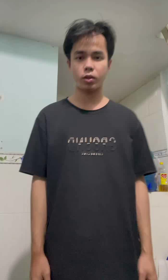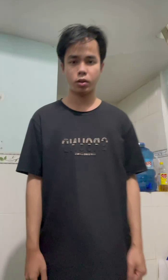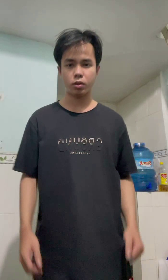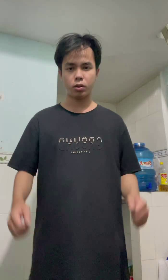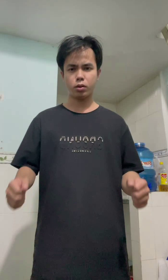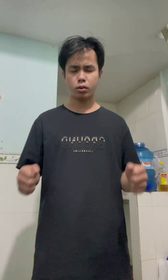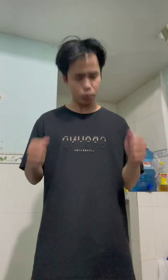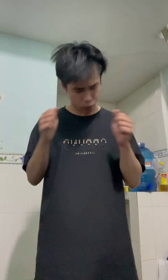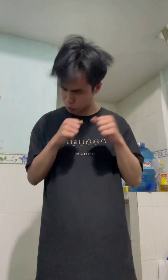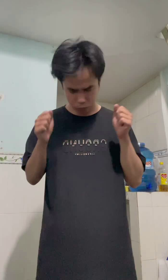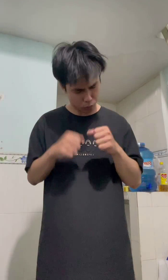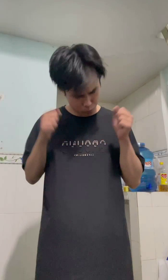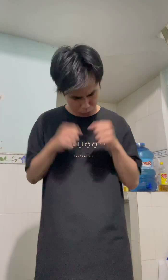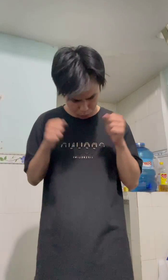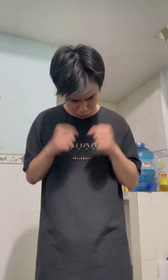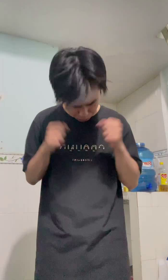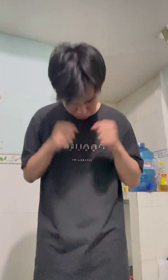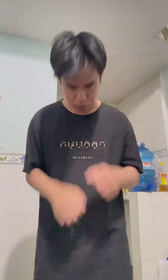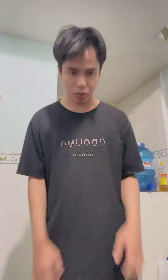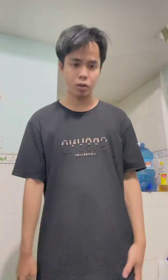lanh